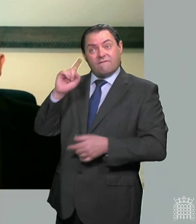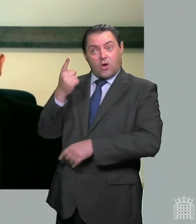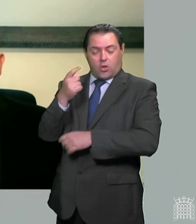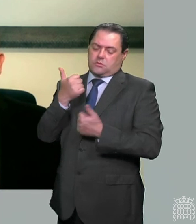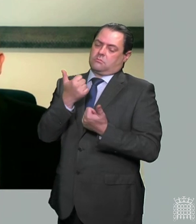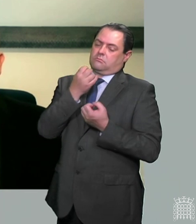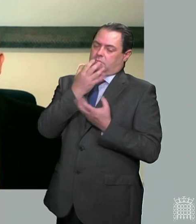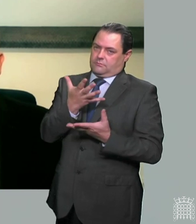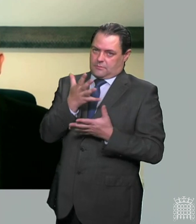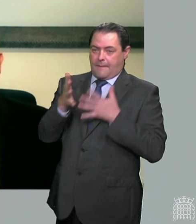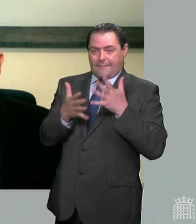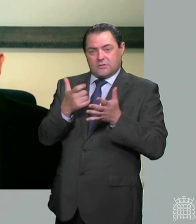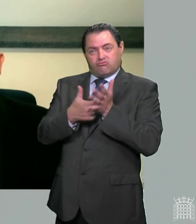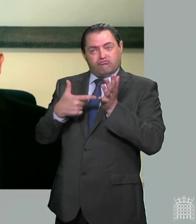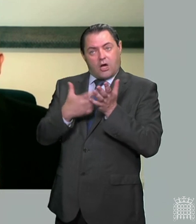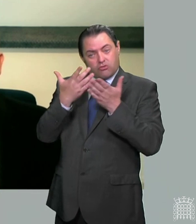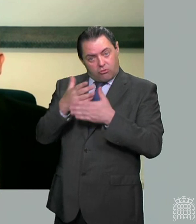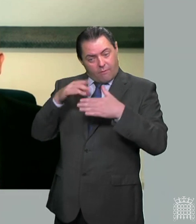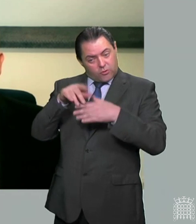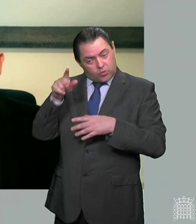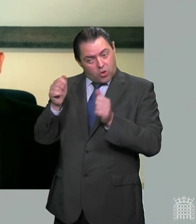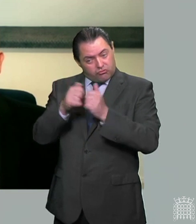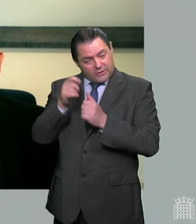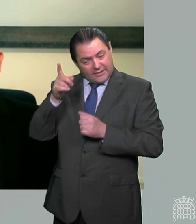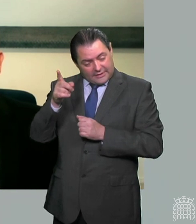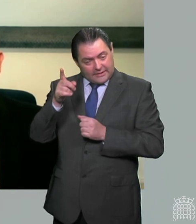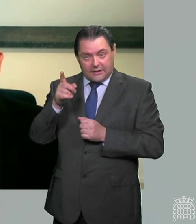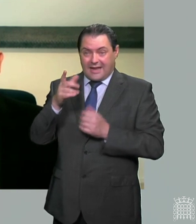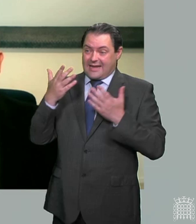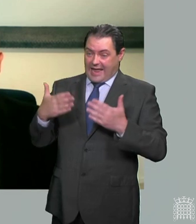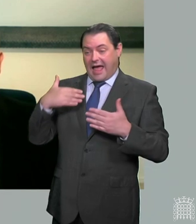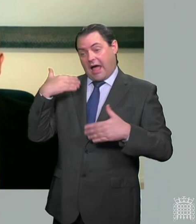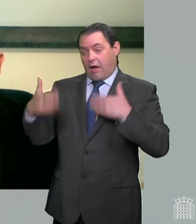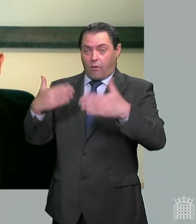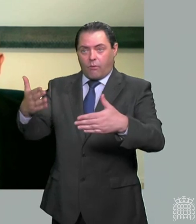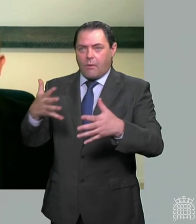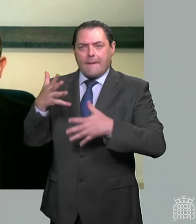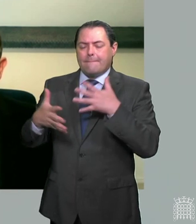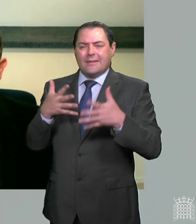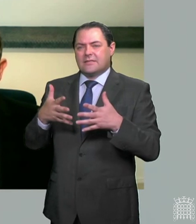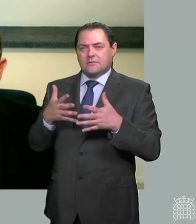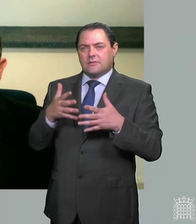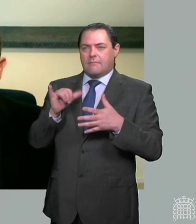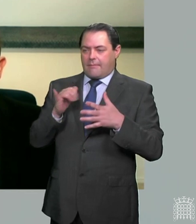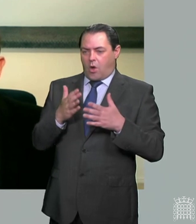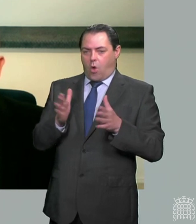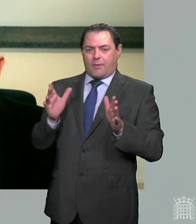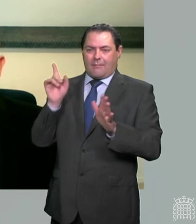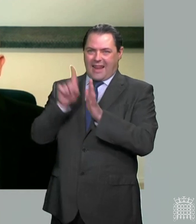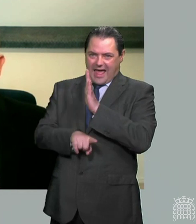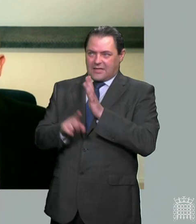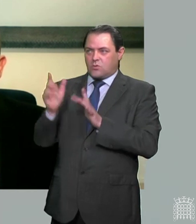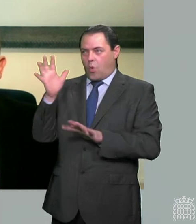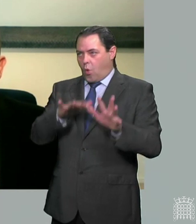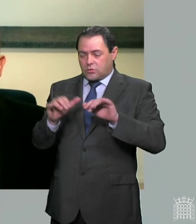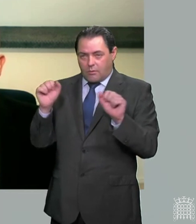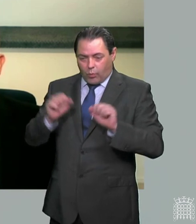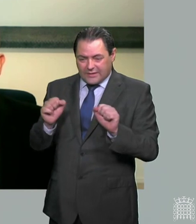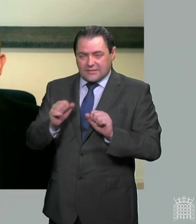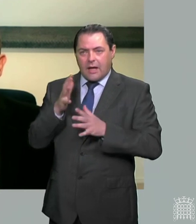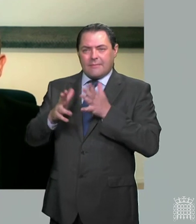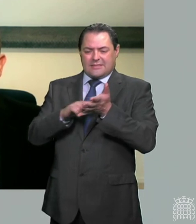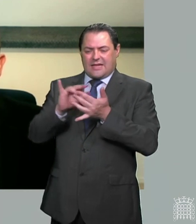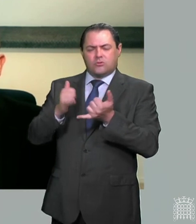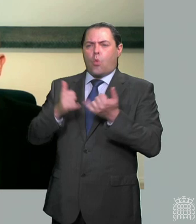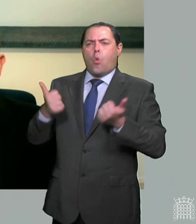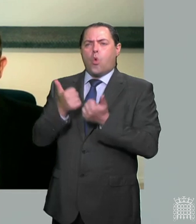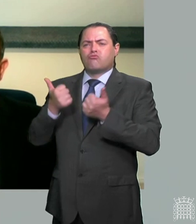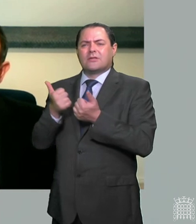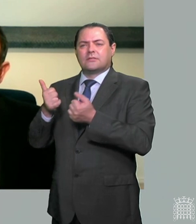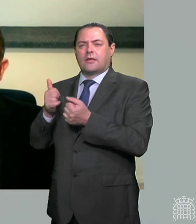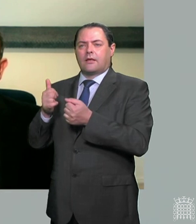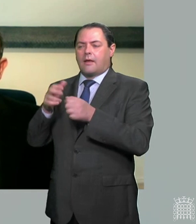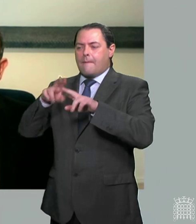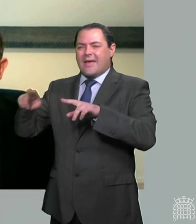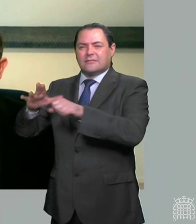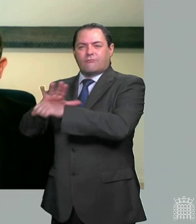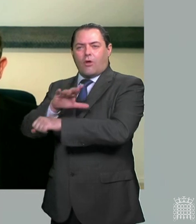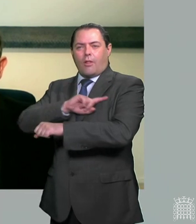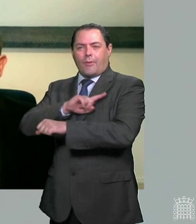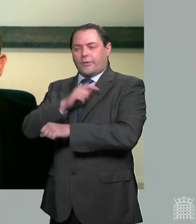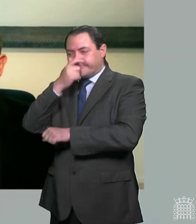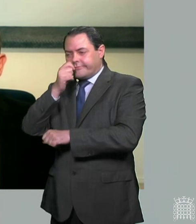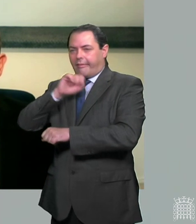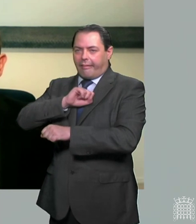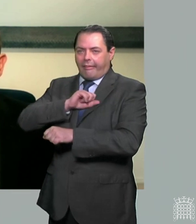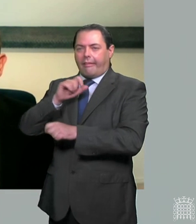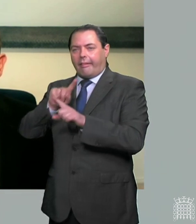Does my right honourable Friend agree that if we do not move forward now, we risk opening up later in the autumn or winter, when the NHS is under more pressure and children have returned to school?